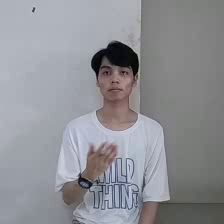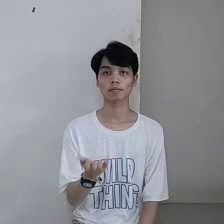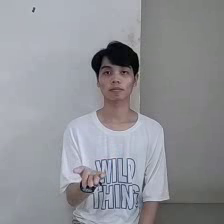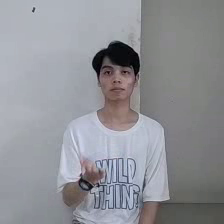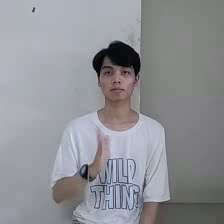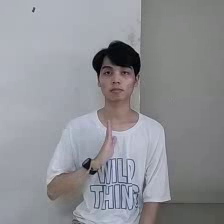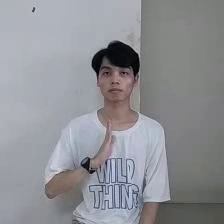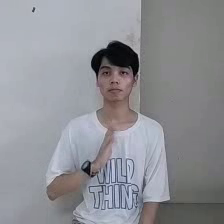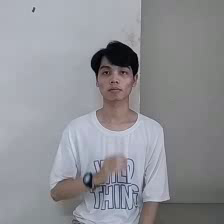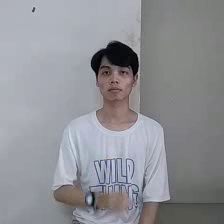Xin phép